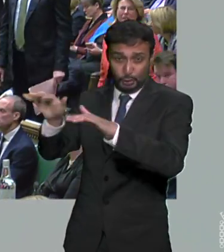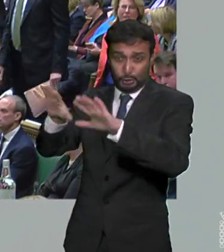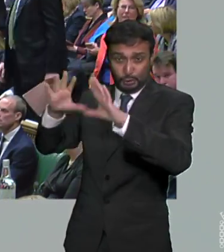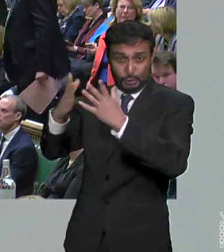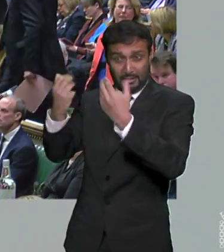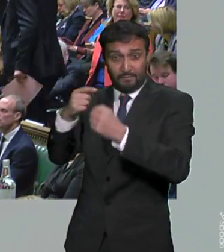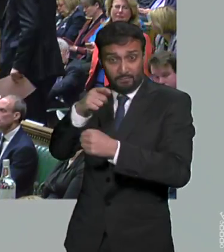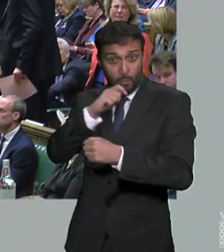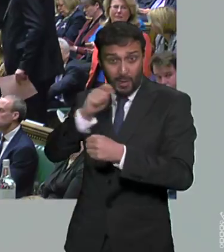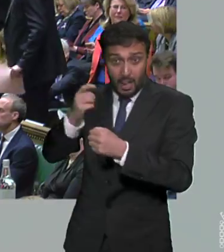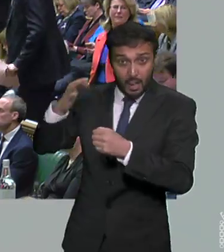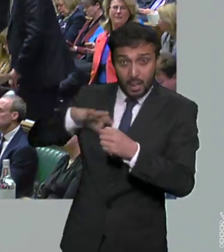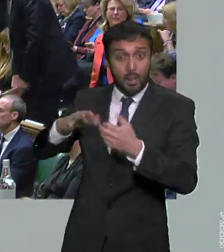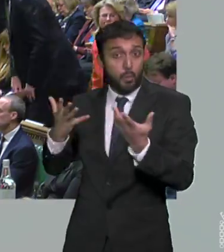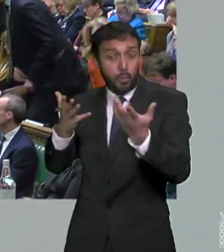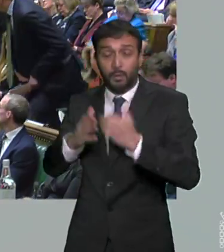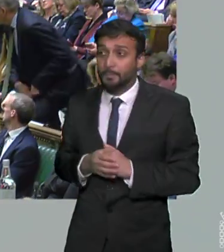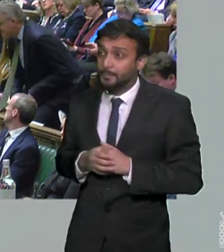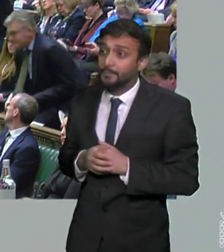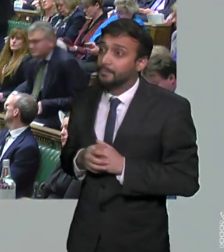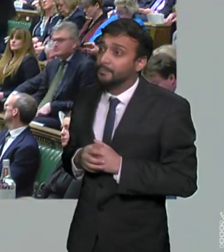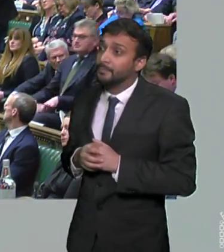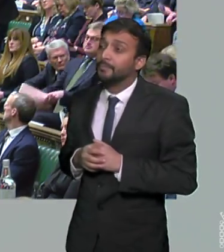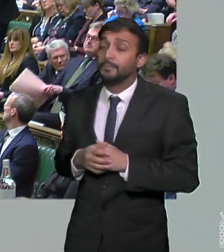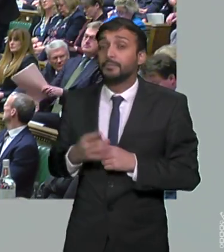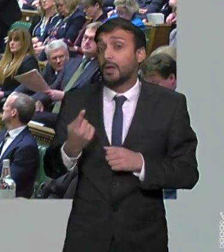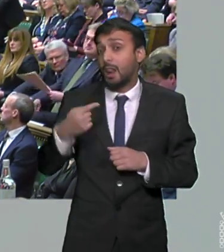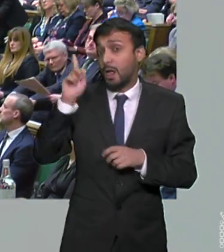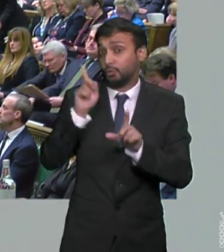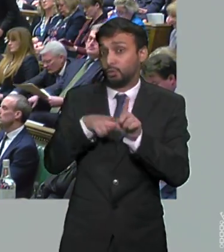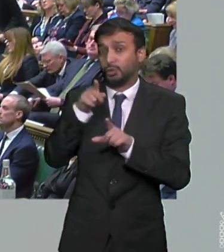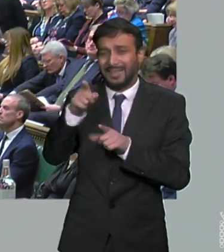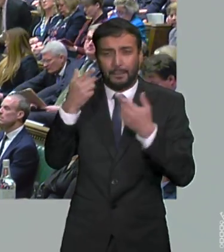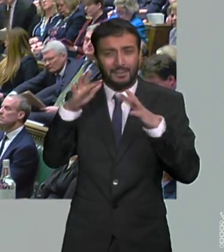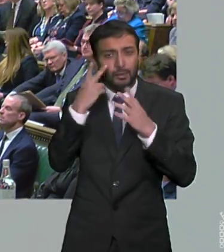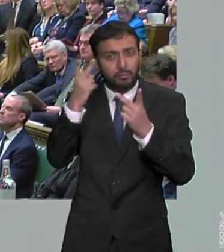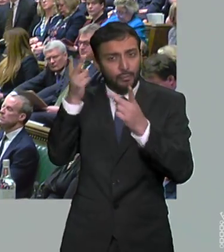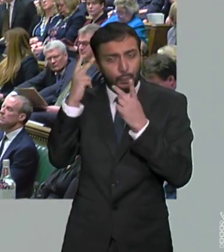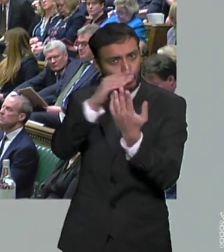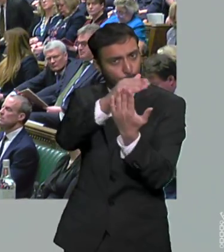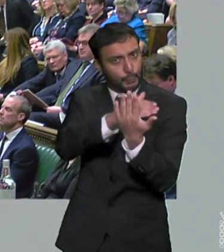Last year’s integrated review set out our Indo-Pacific tilt on foreign policy.